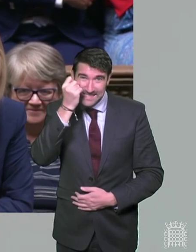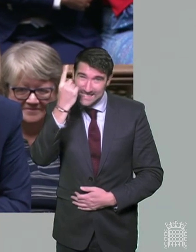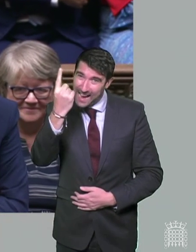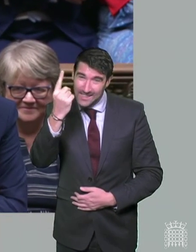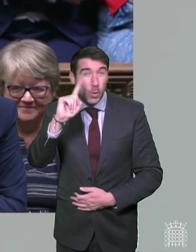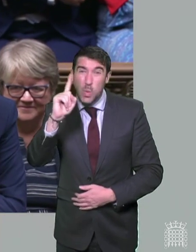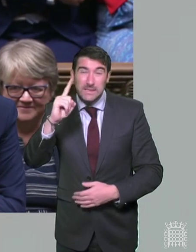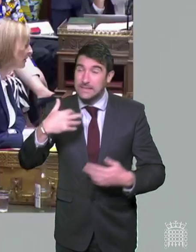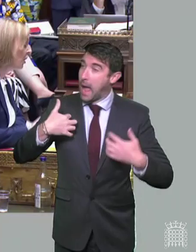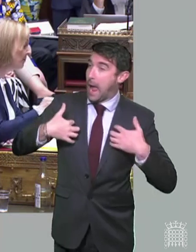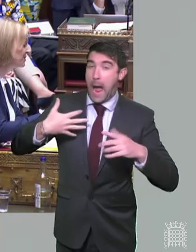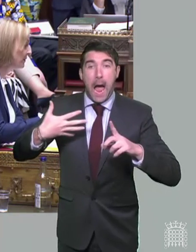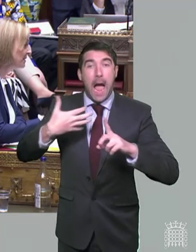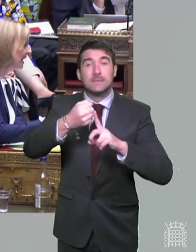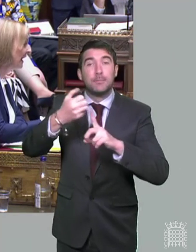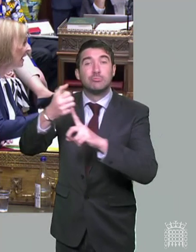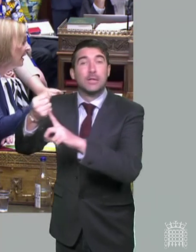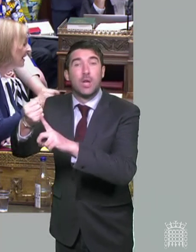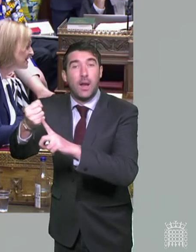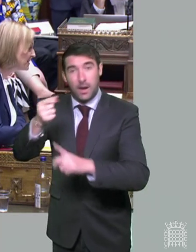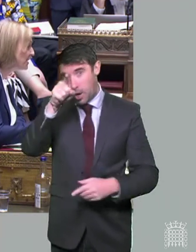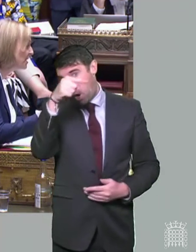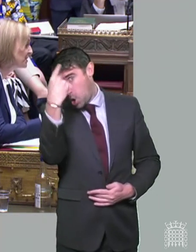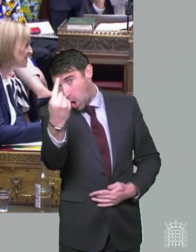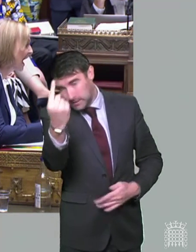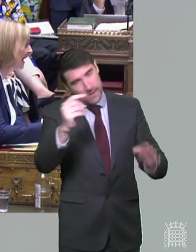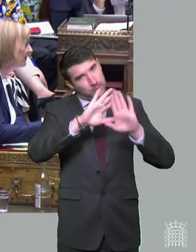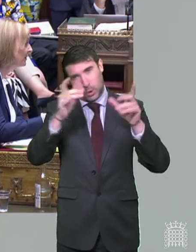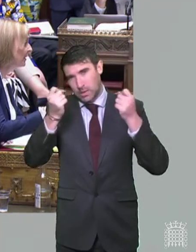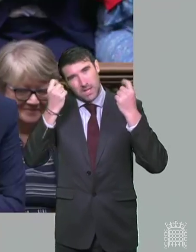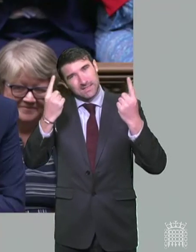He does not understand opportunity.